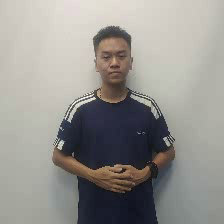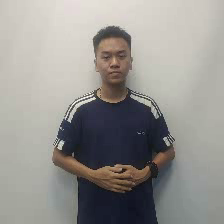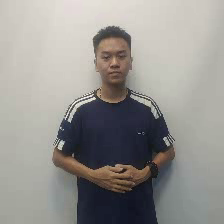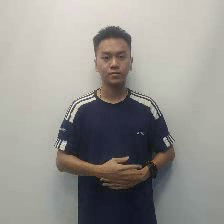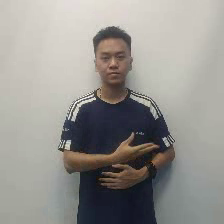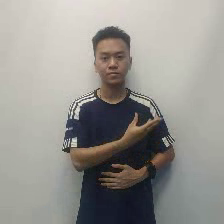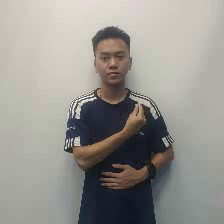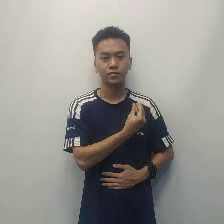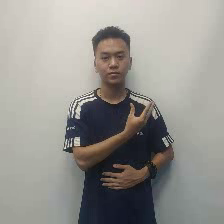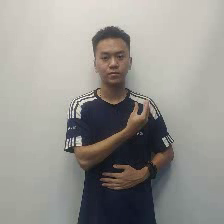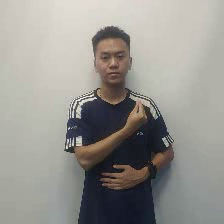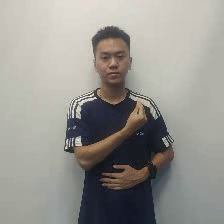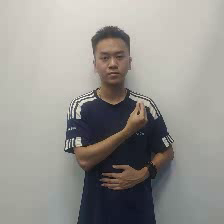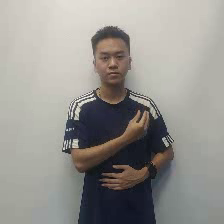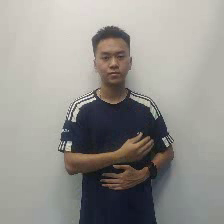Xúc động